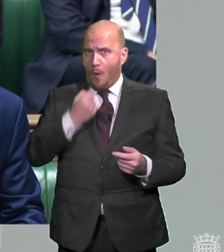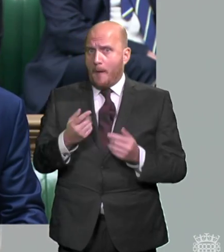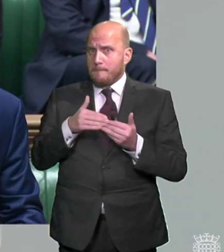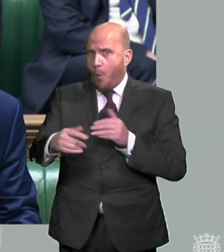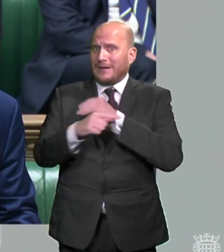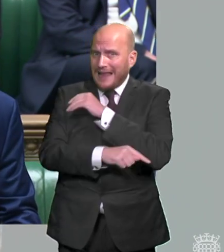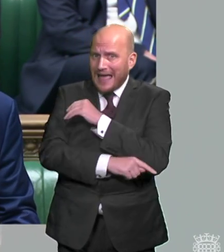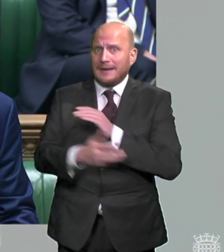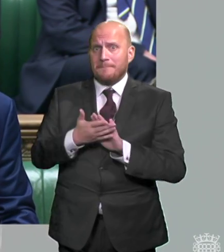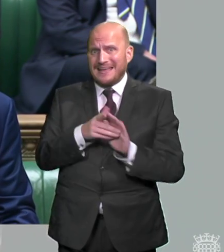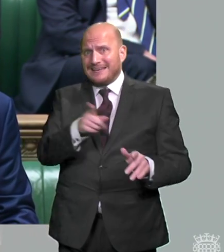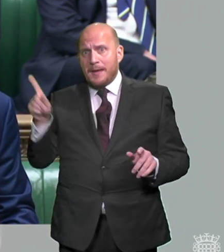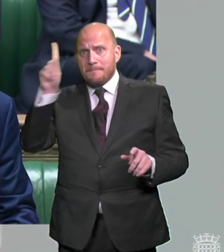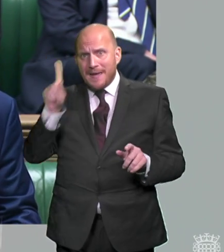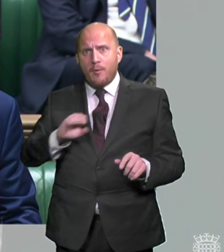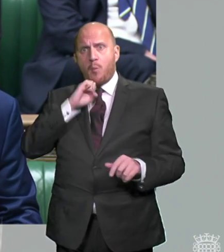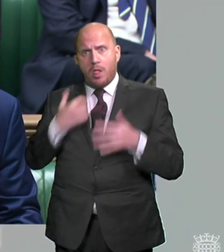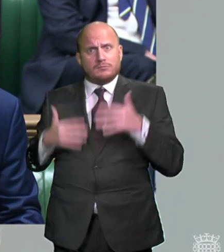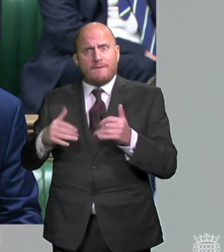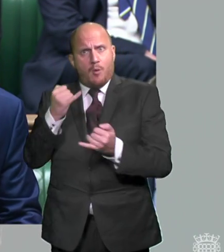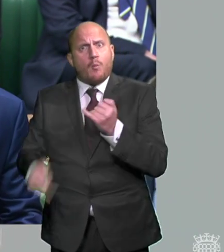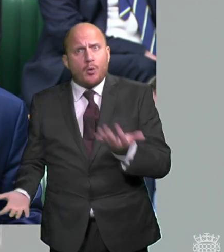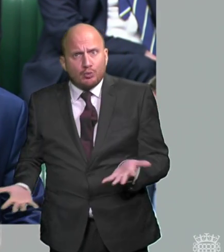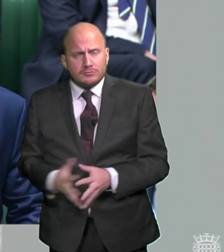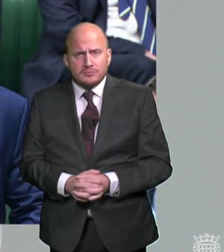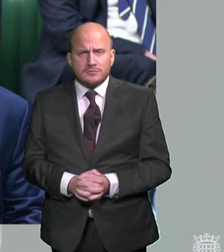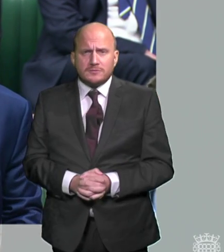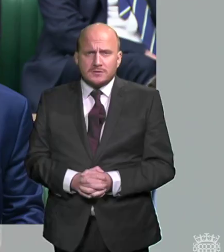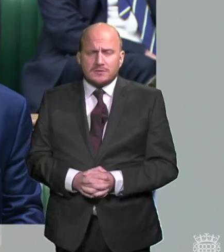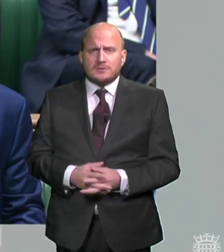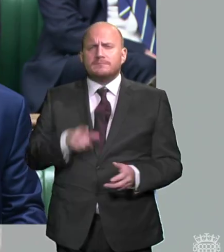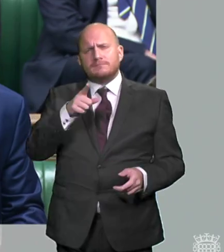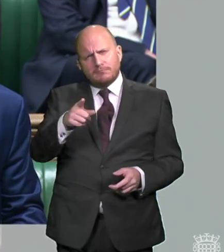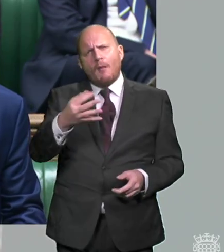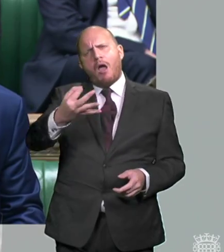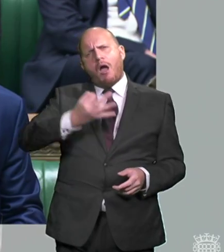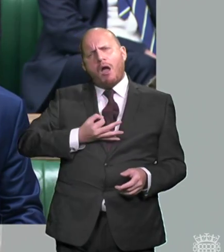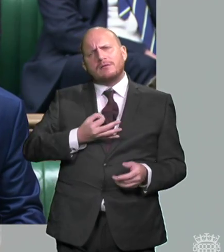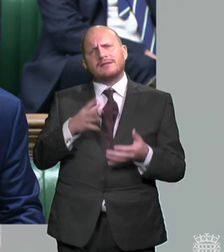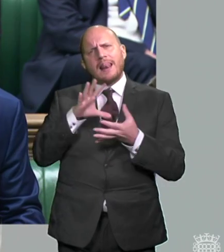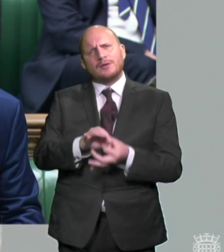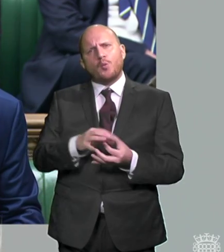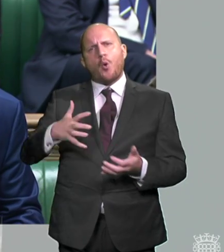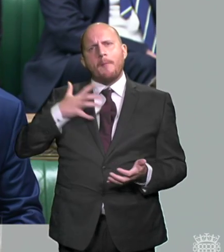The right honourable Lady asked about the complaints.